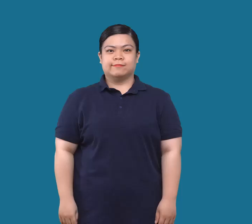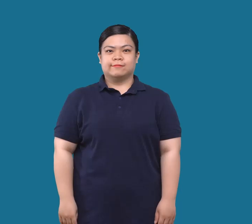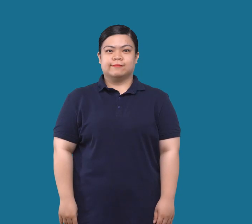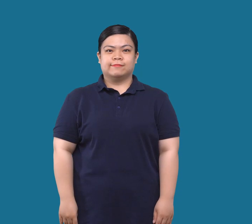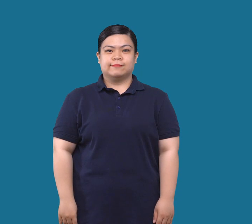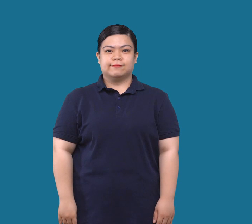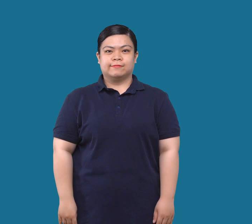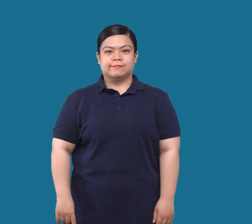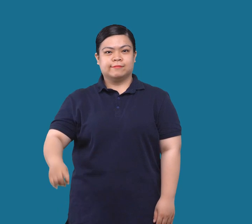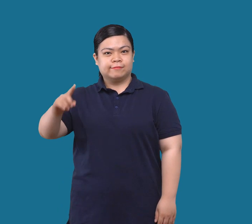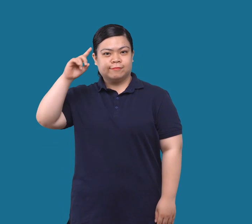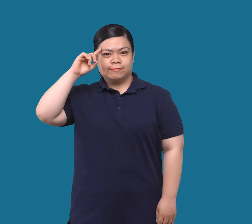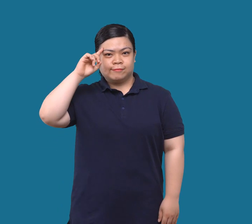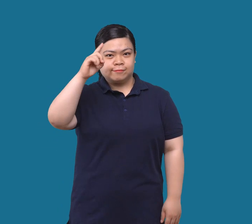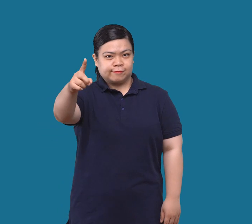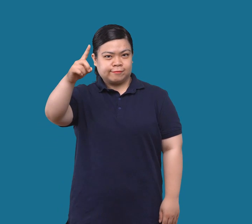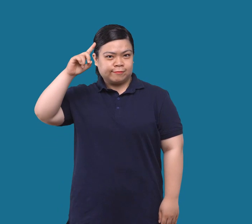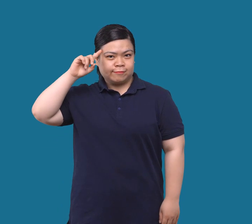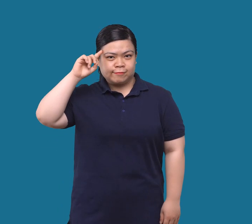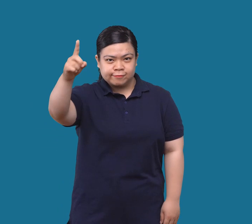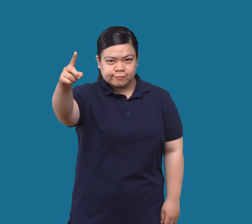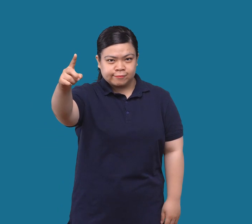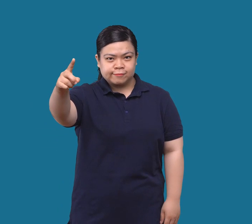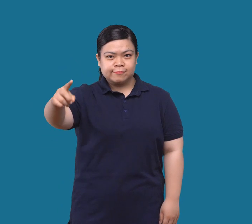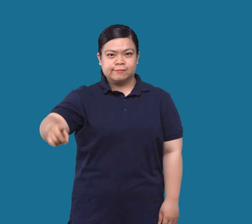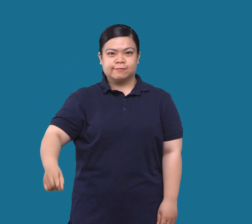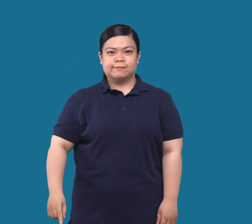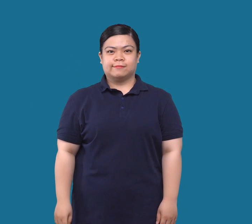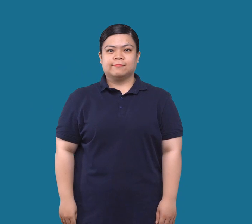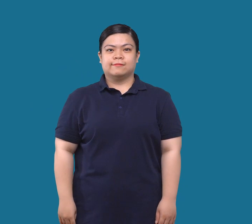phong trào